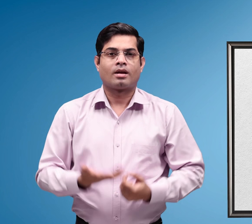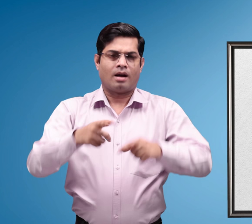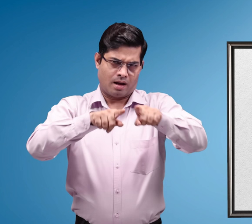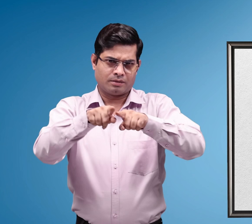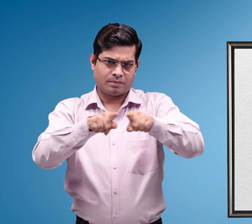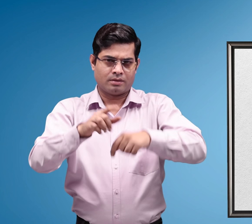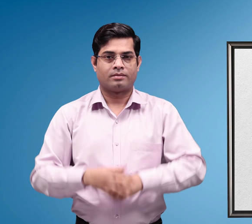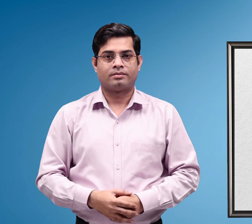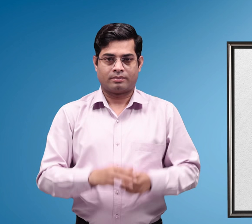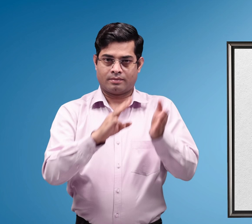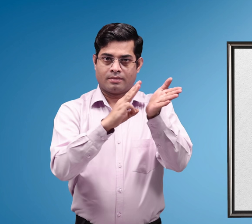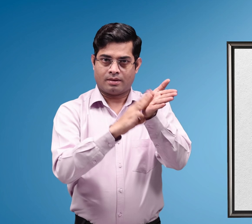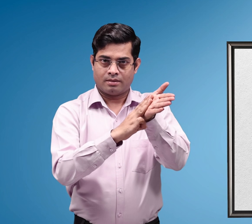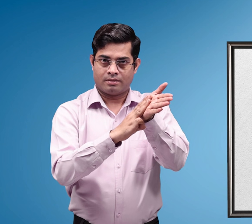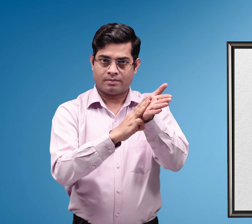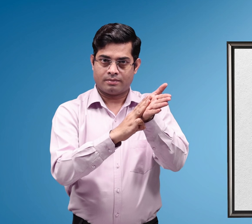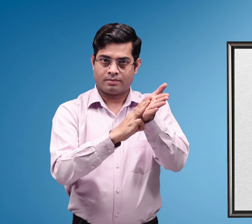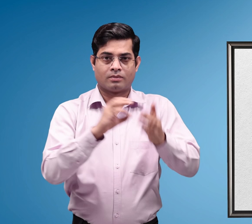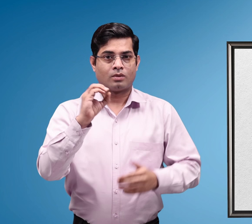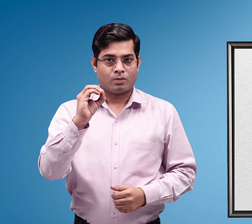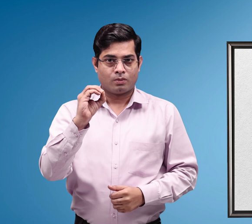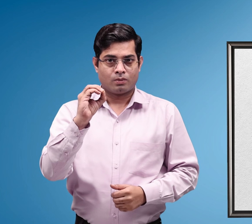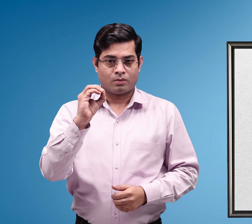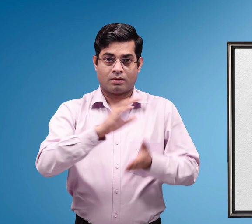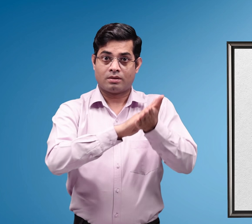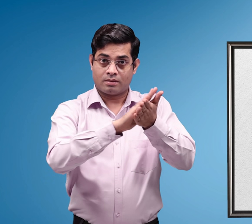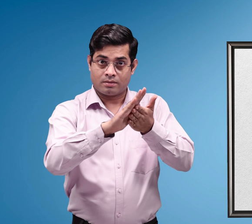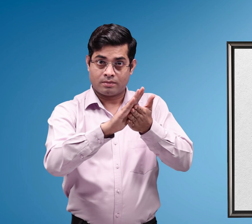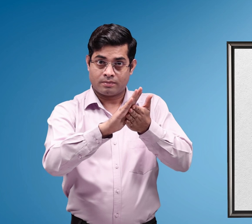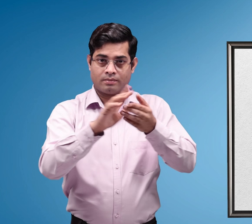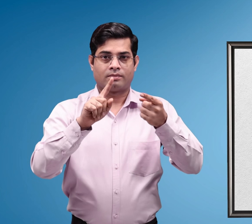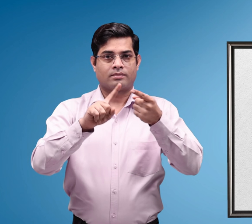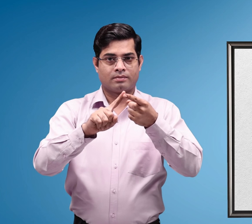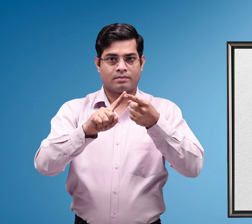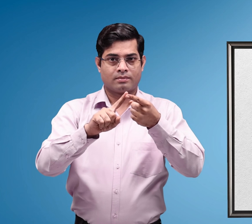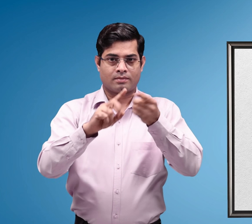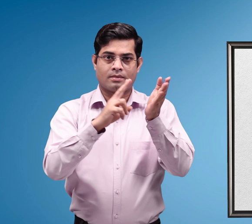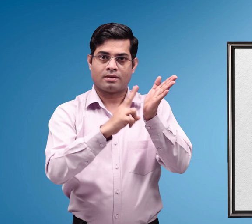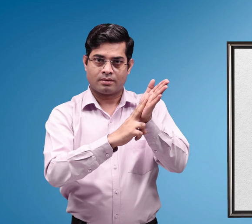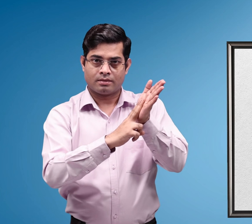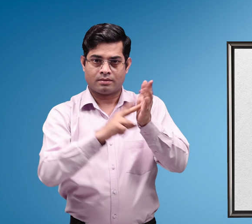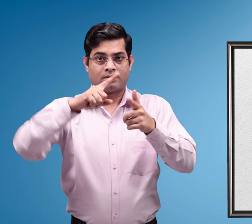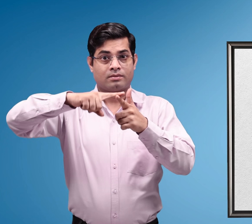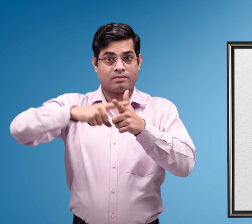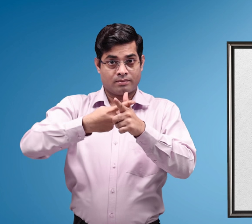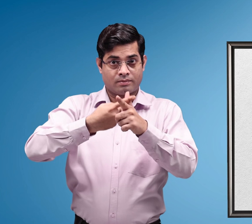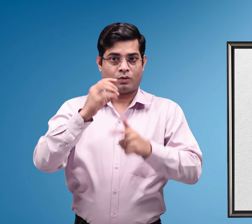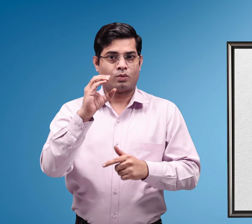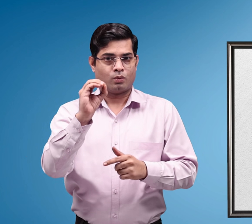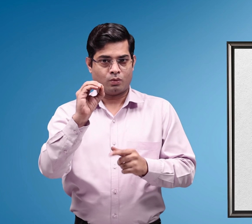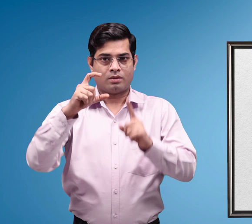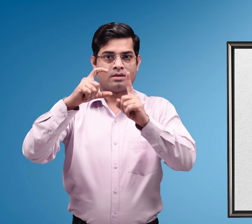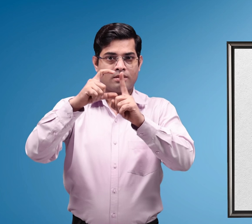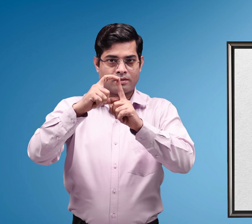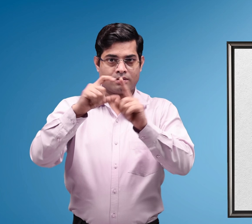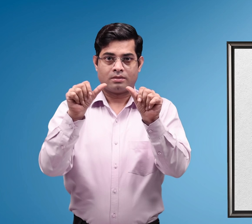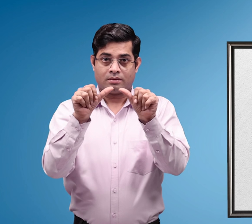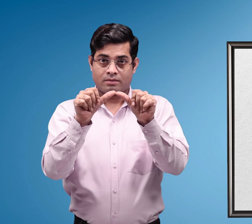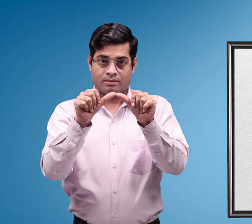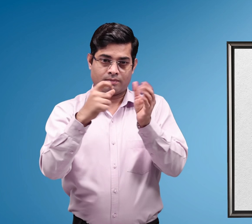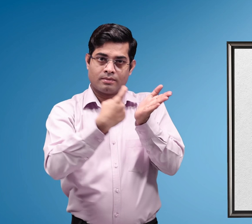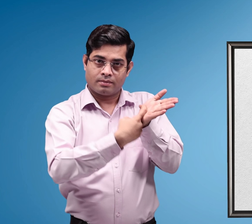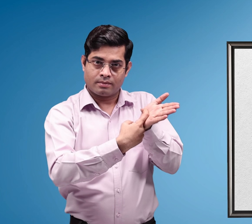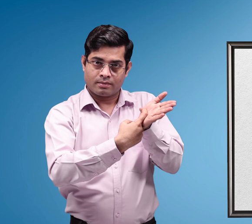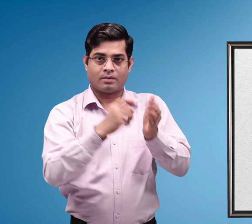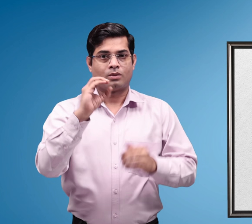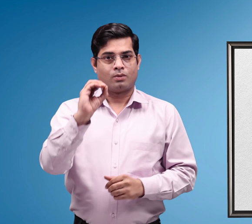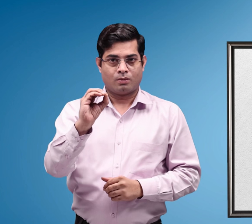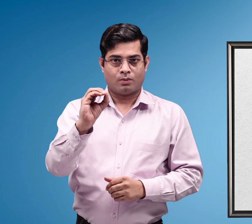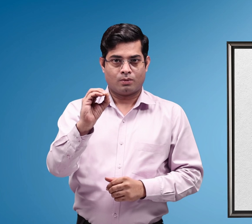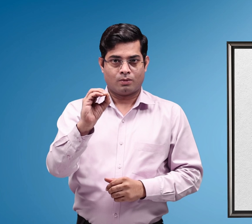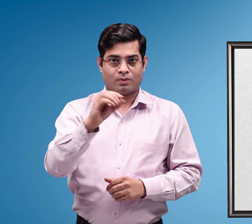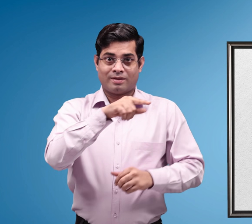For example, in Mohenjodaro, a very special tank, which archaeologists call the Great Bath, was built in the citadel area.